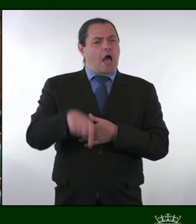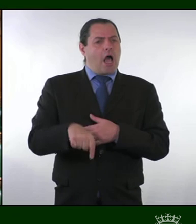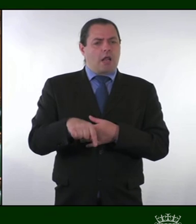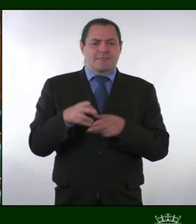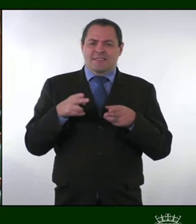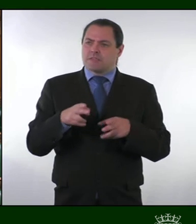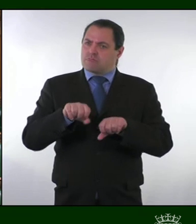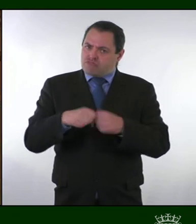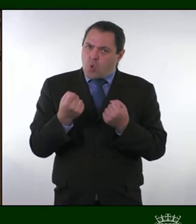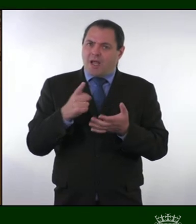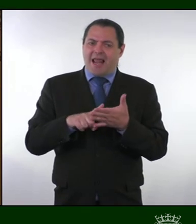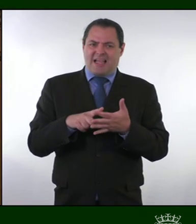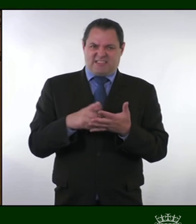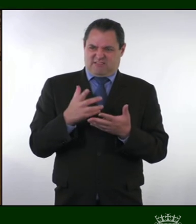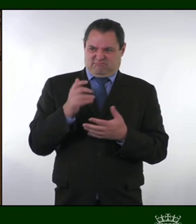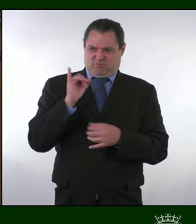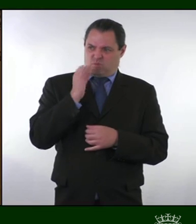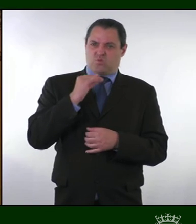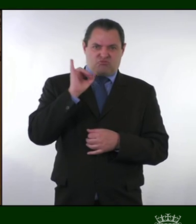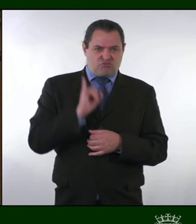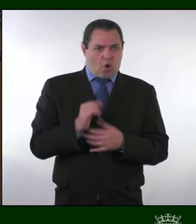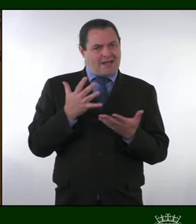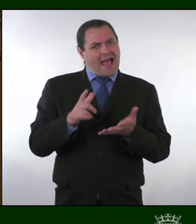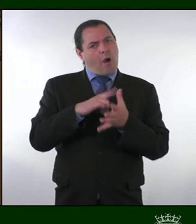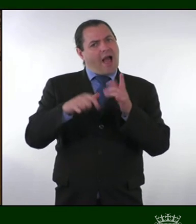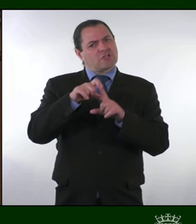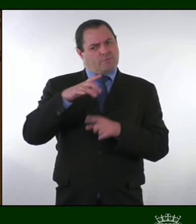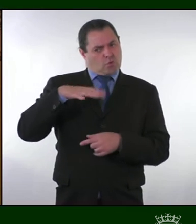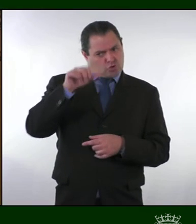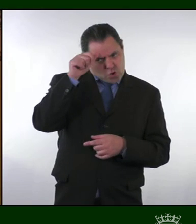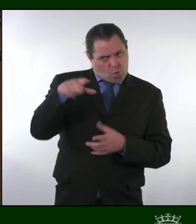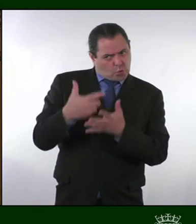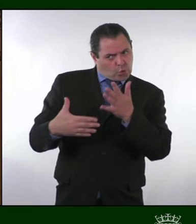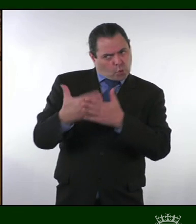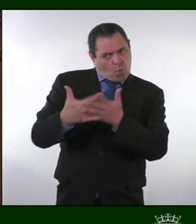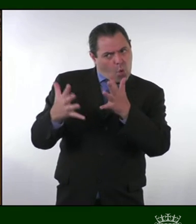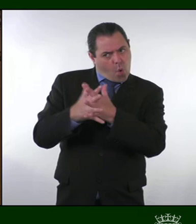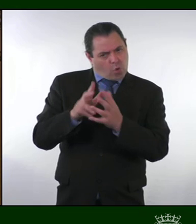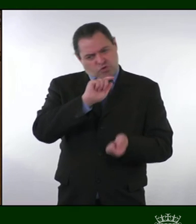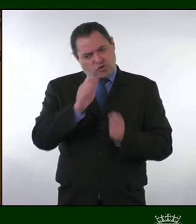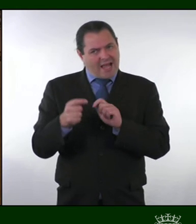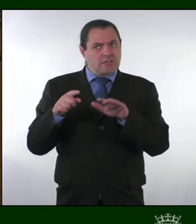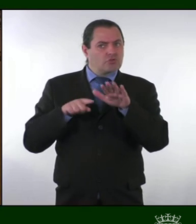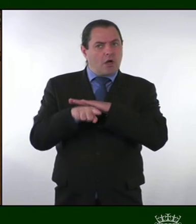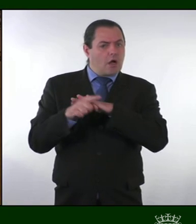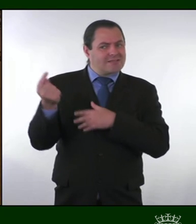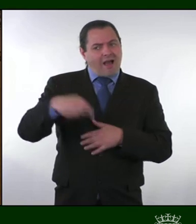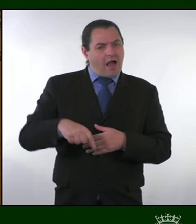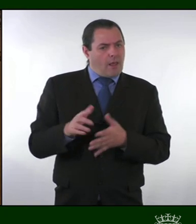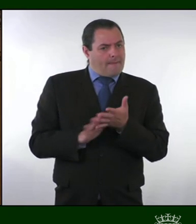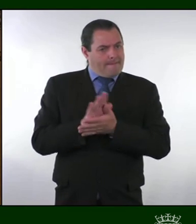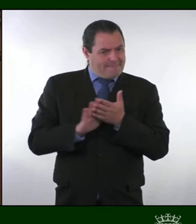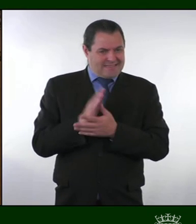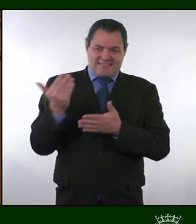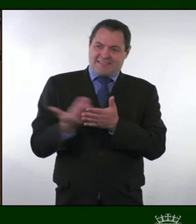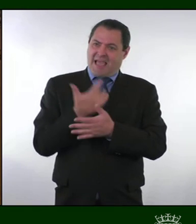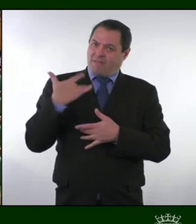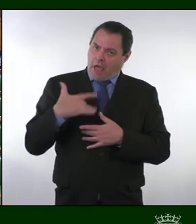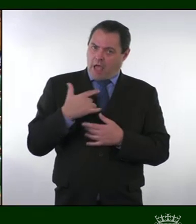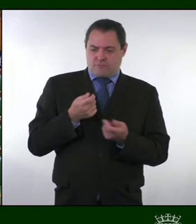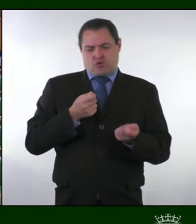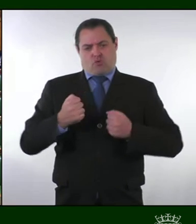So the people of Ashfield would like to know: when will the Prime Minister introduce legislation to fix the asylum system, which will save lives by taking back control of our borders?